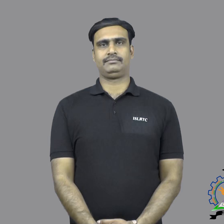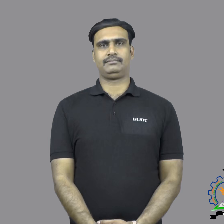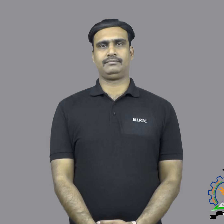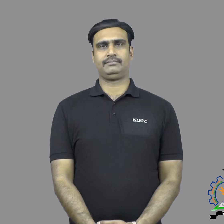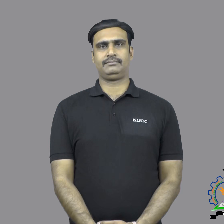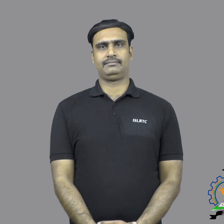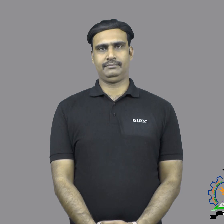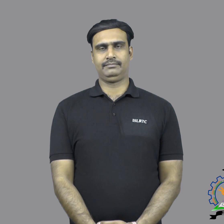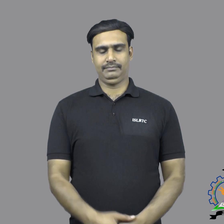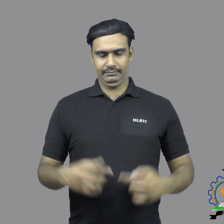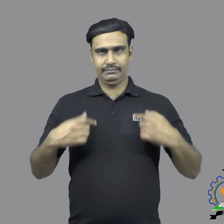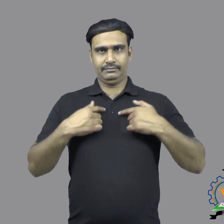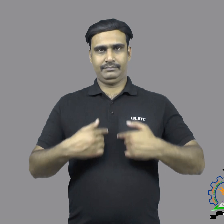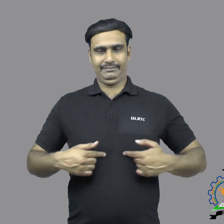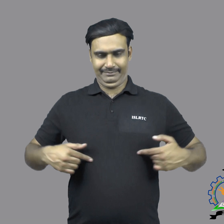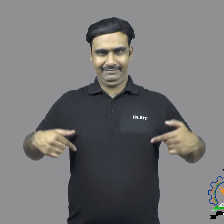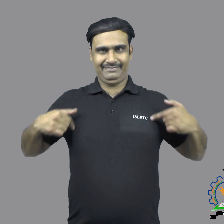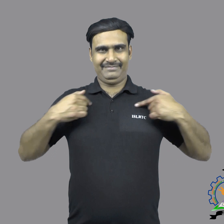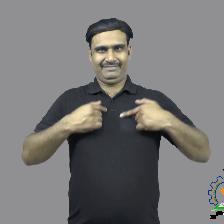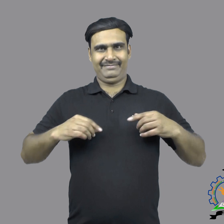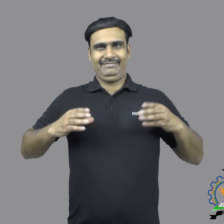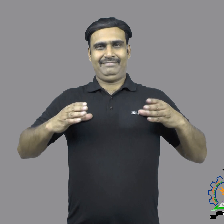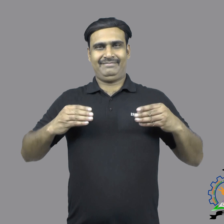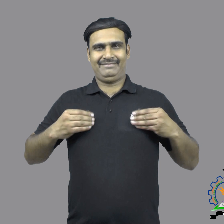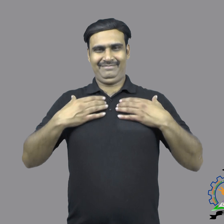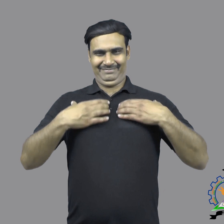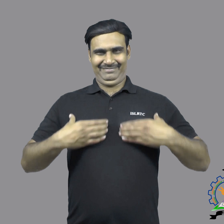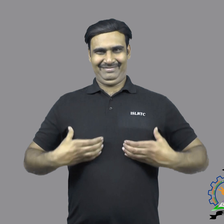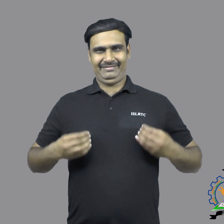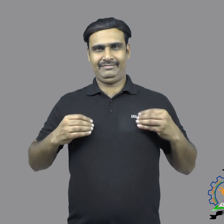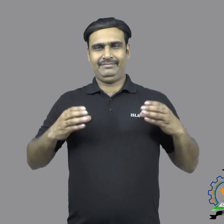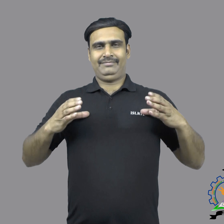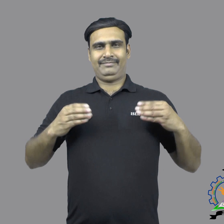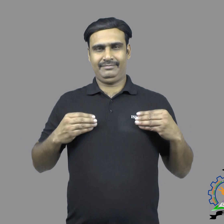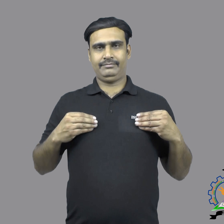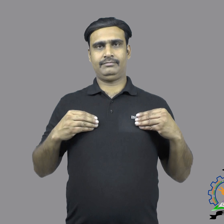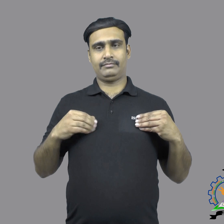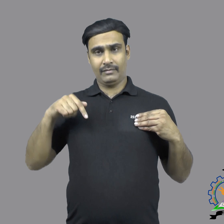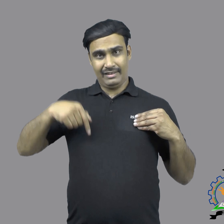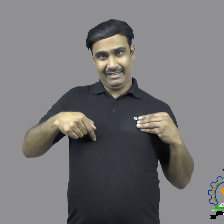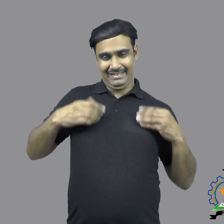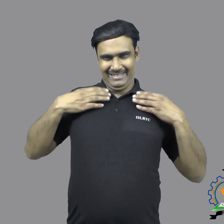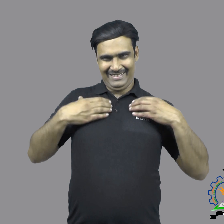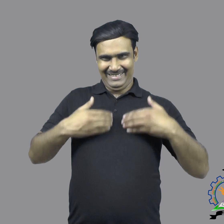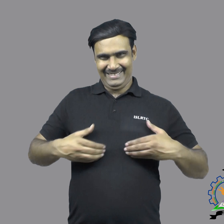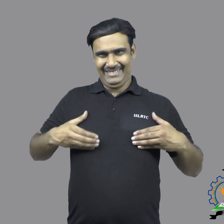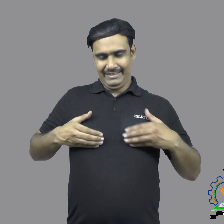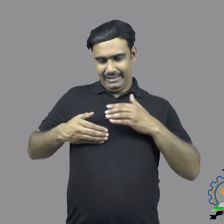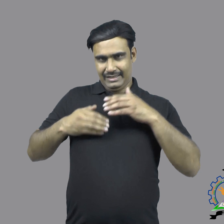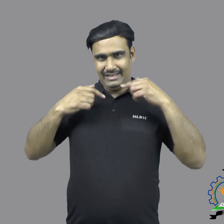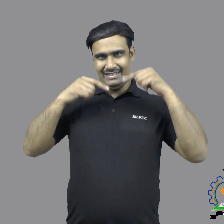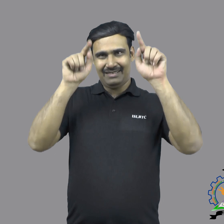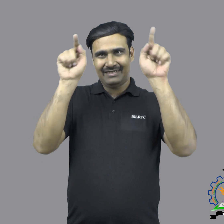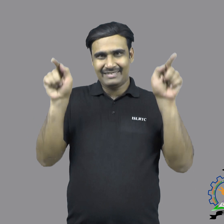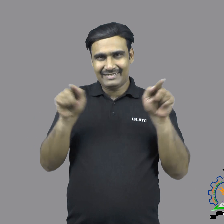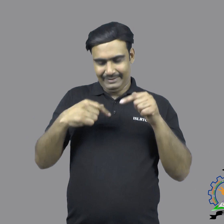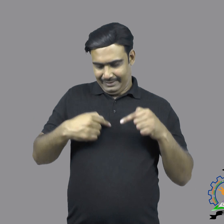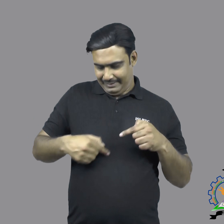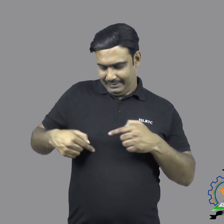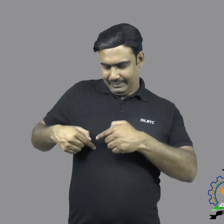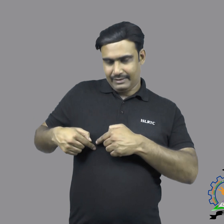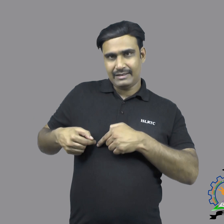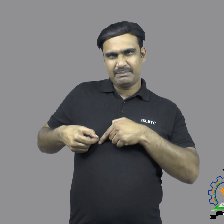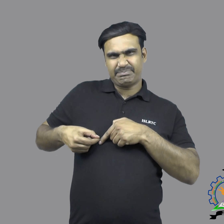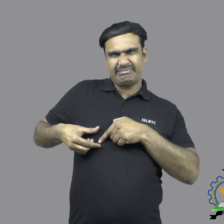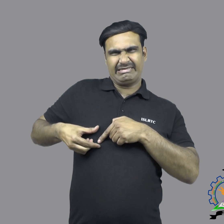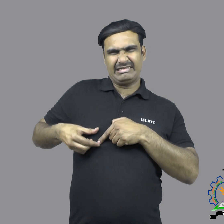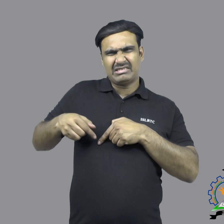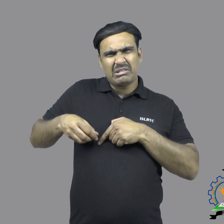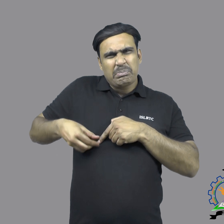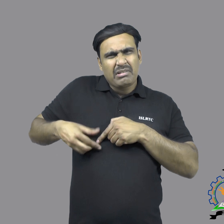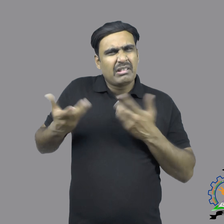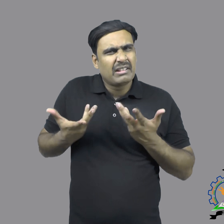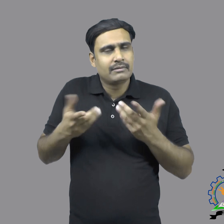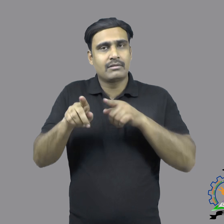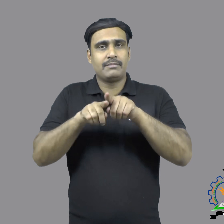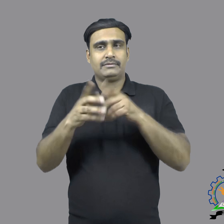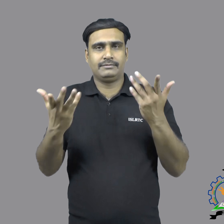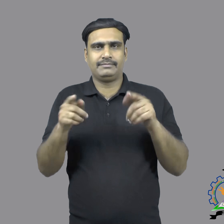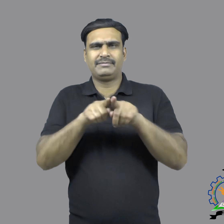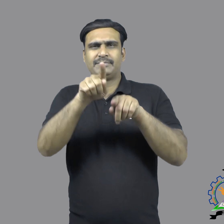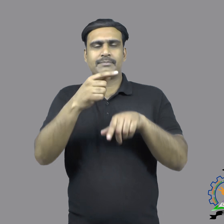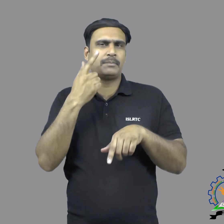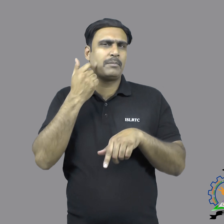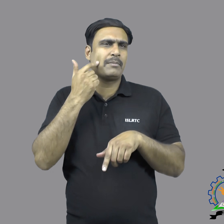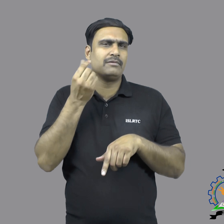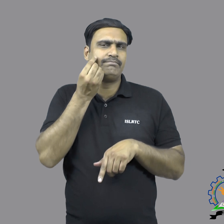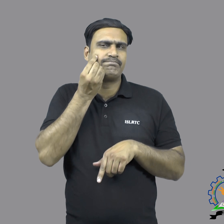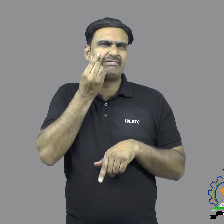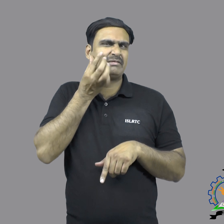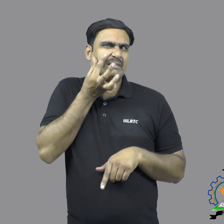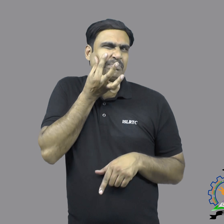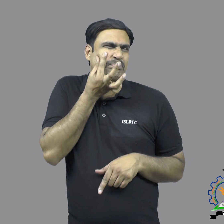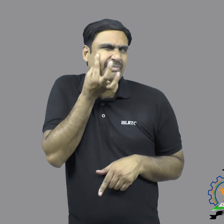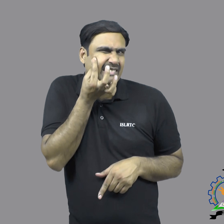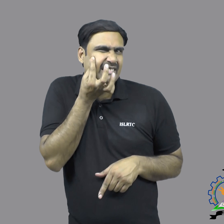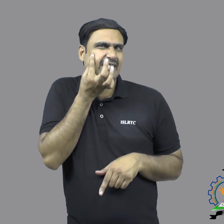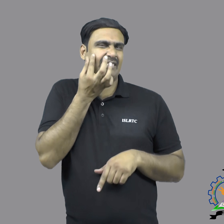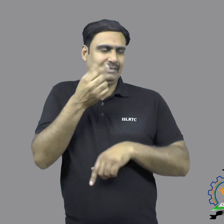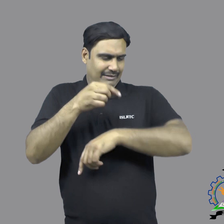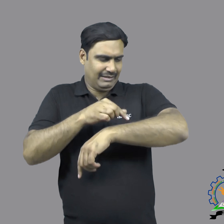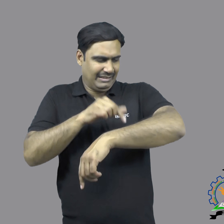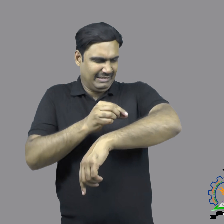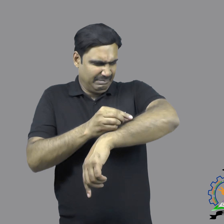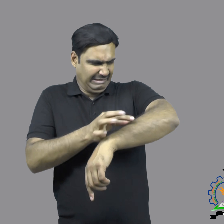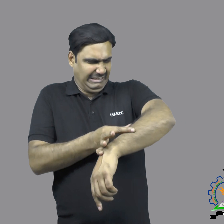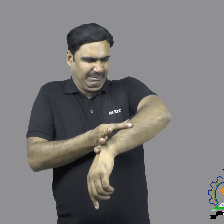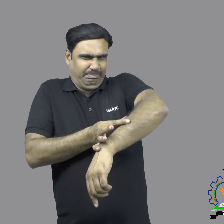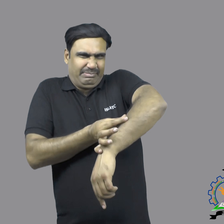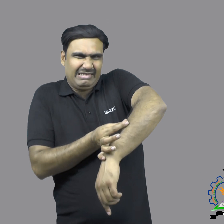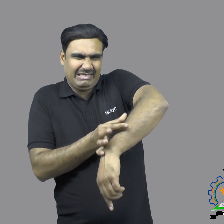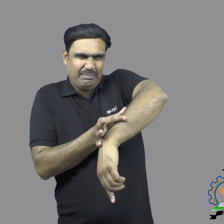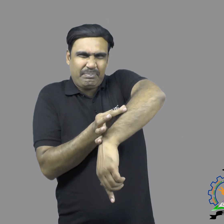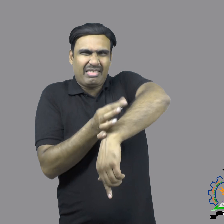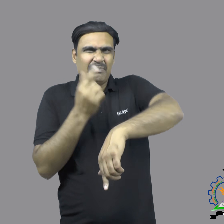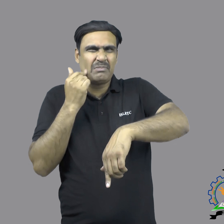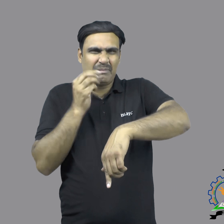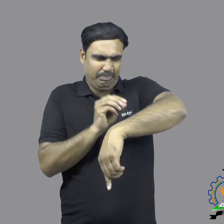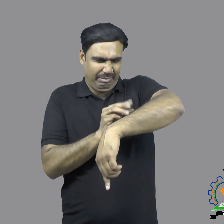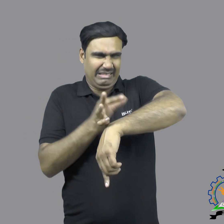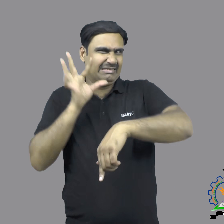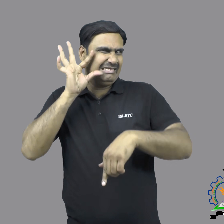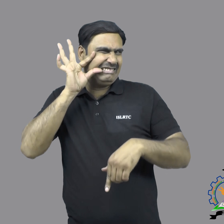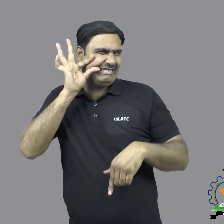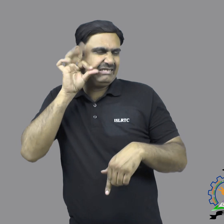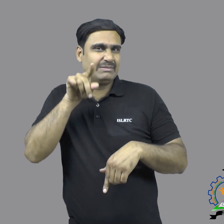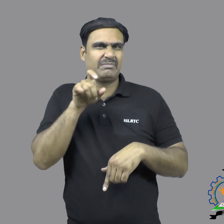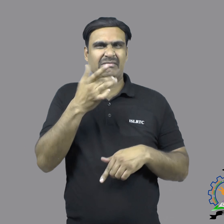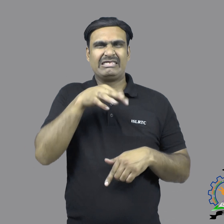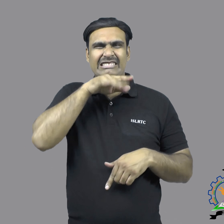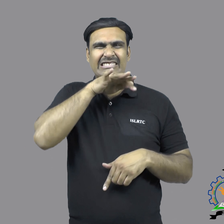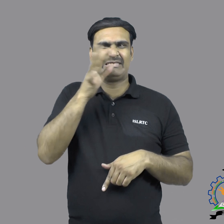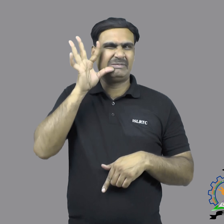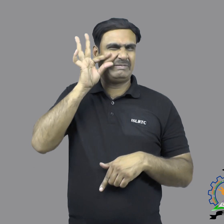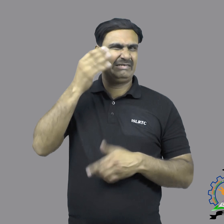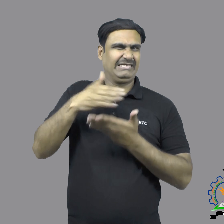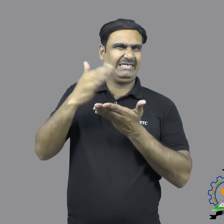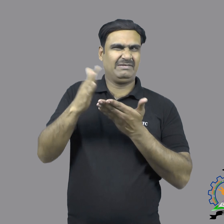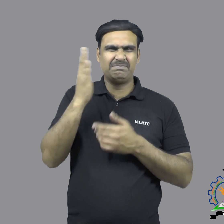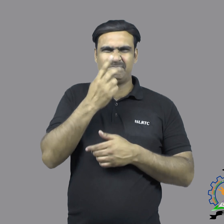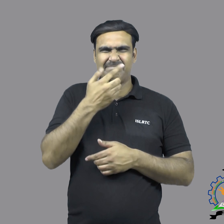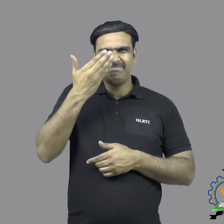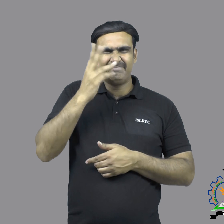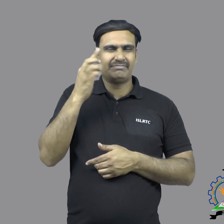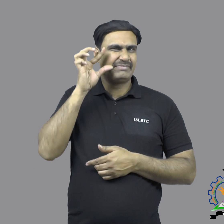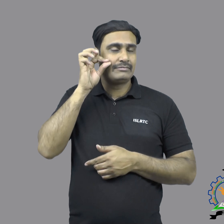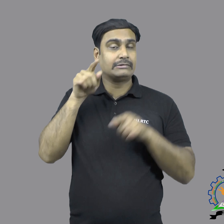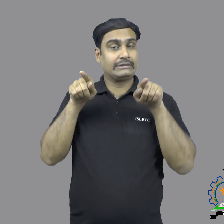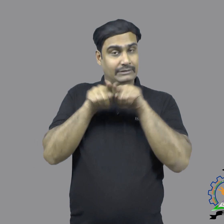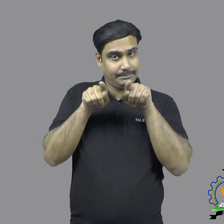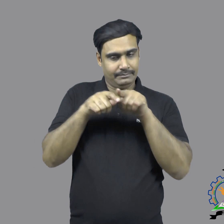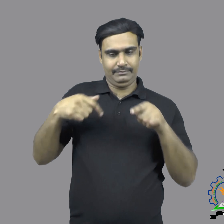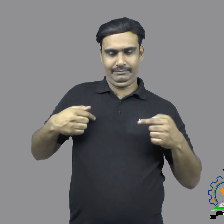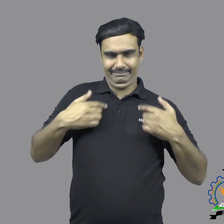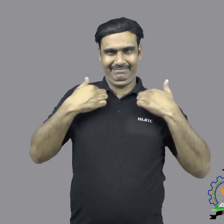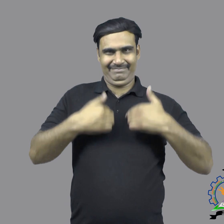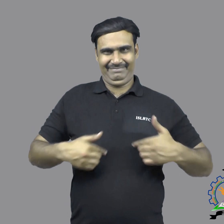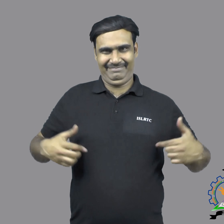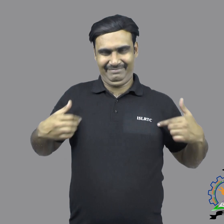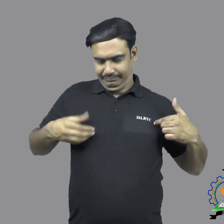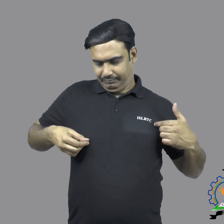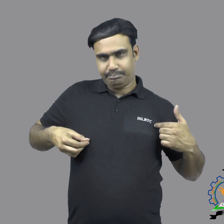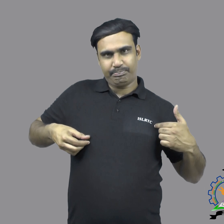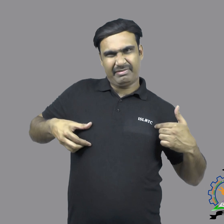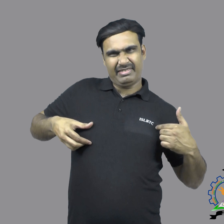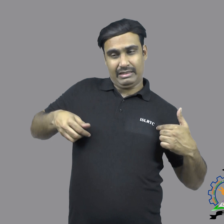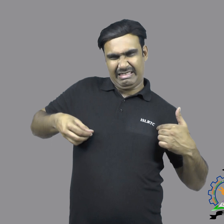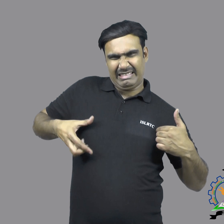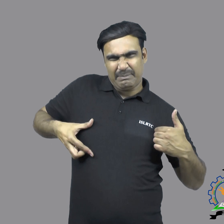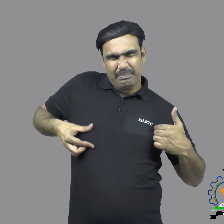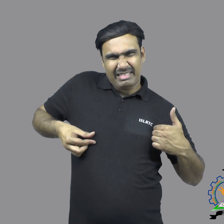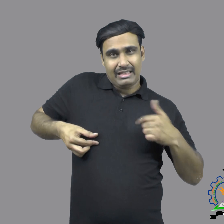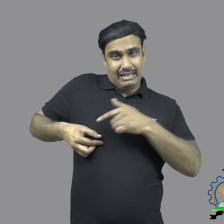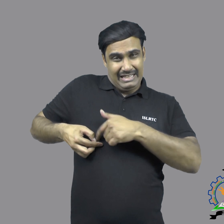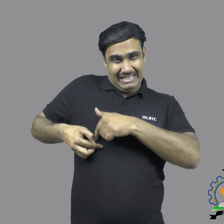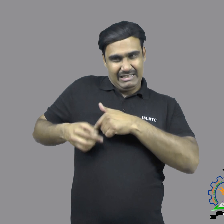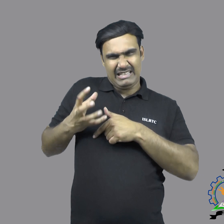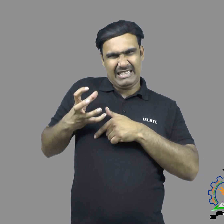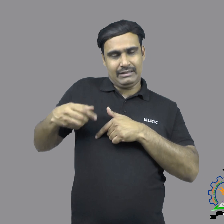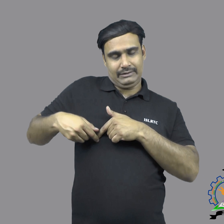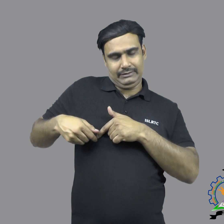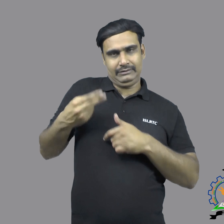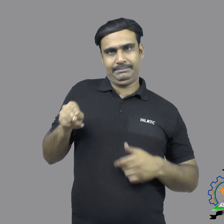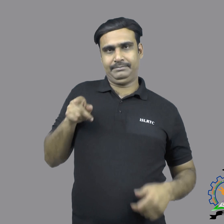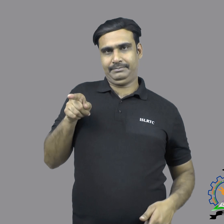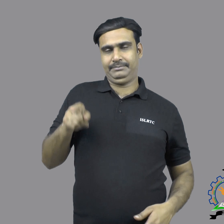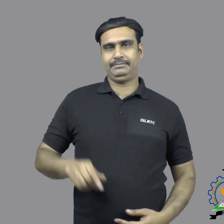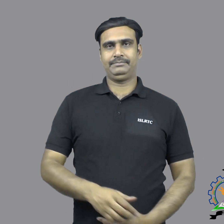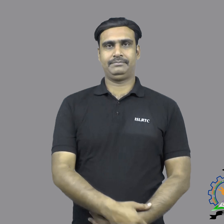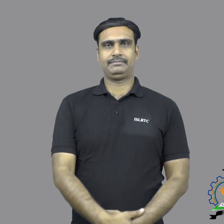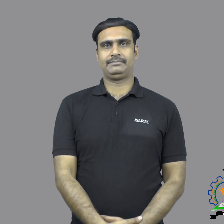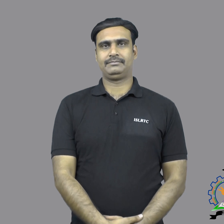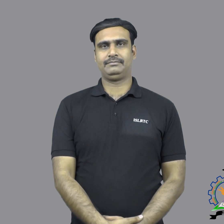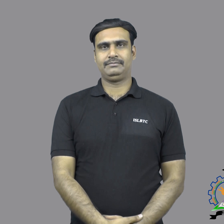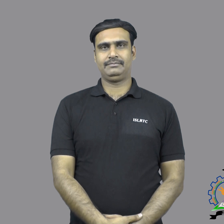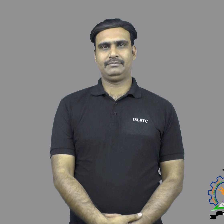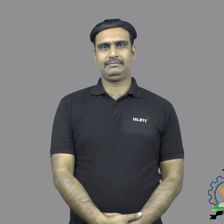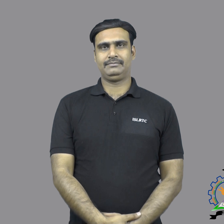Empyema